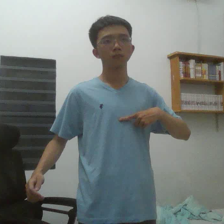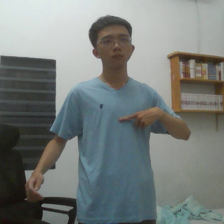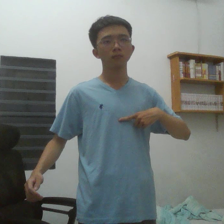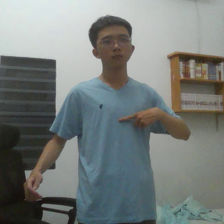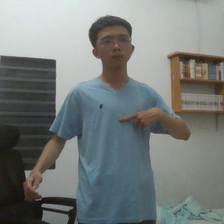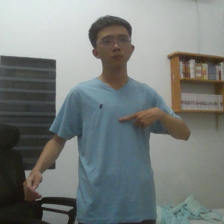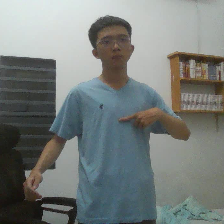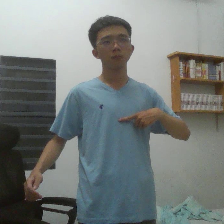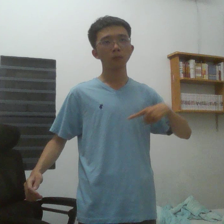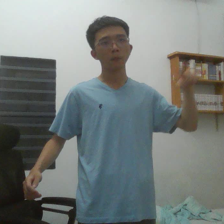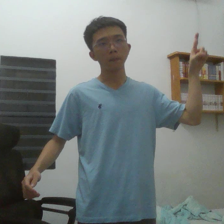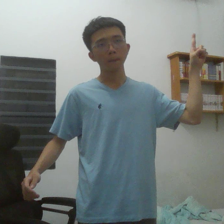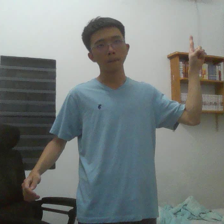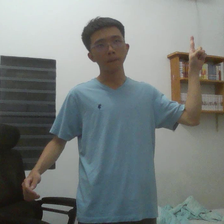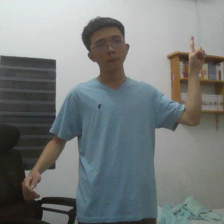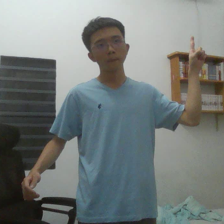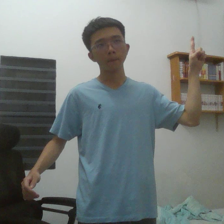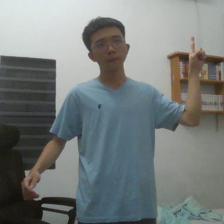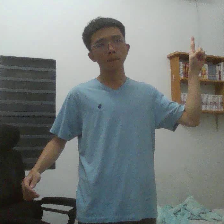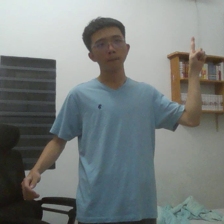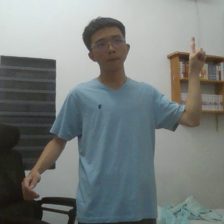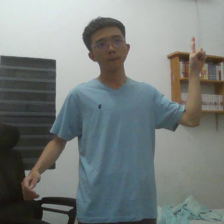di